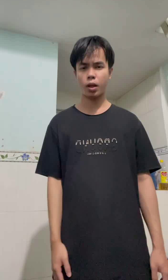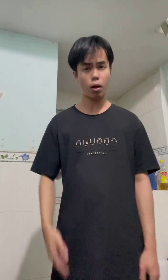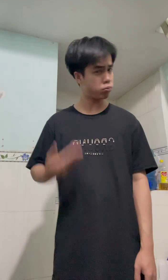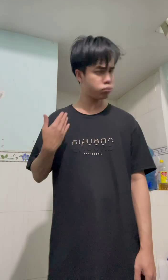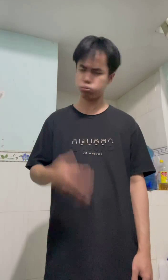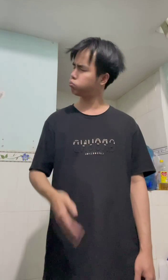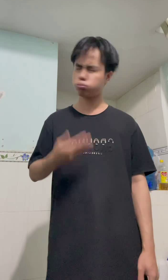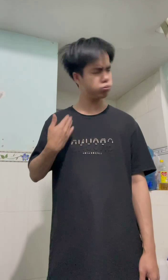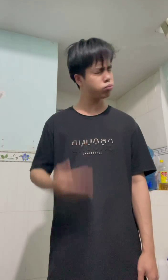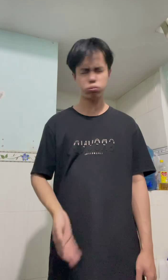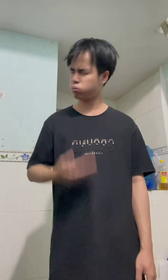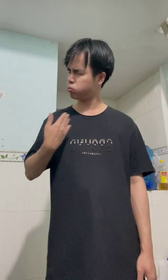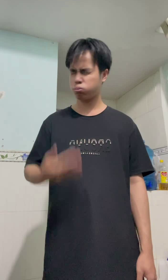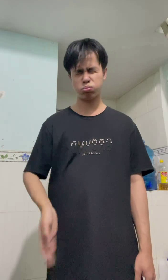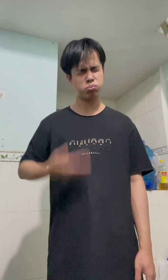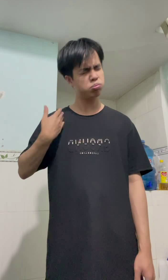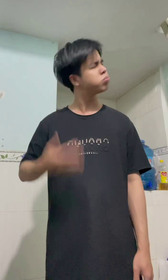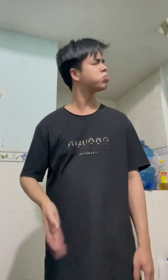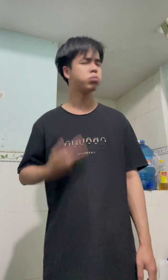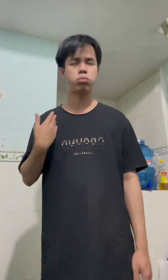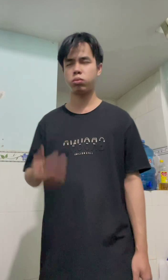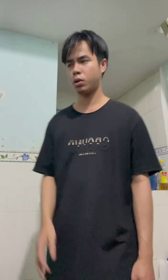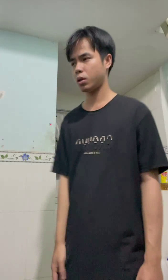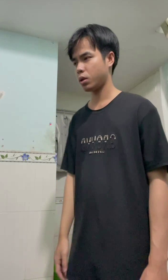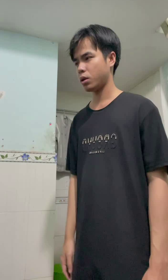nong